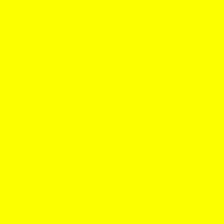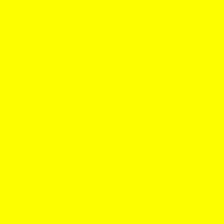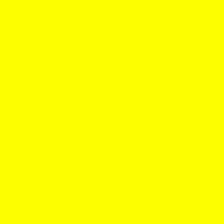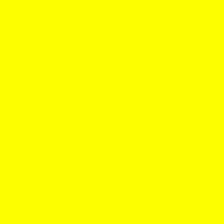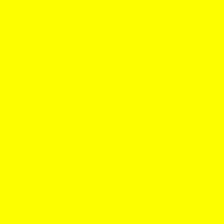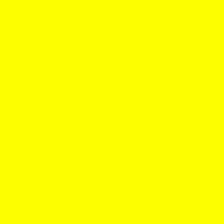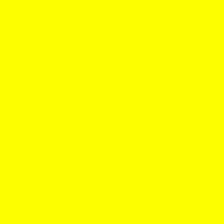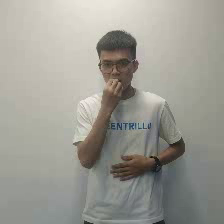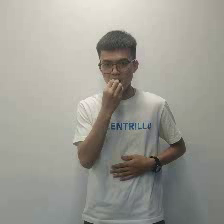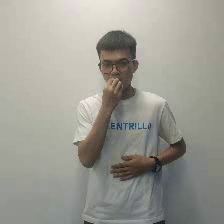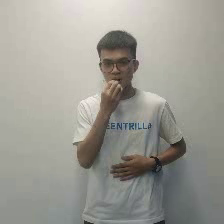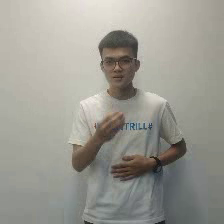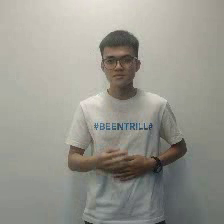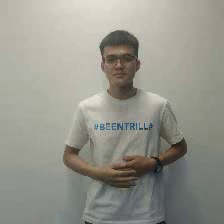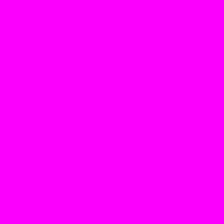Ăn